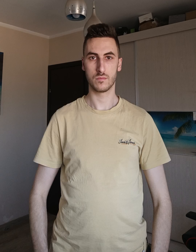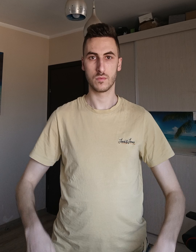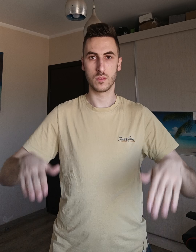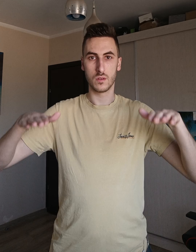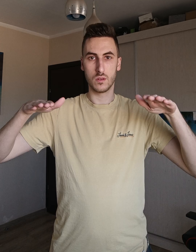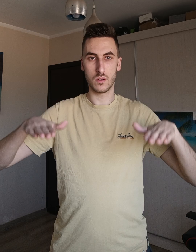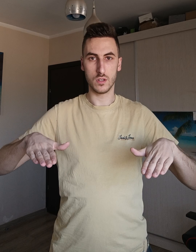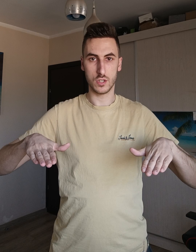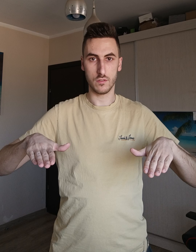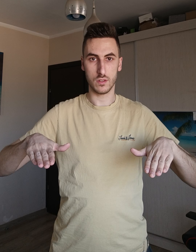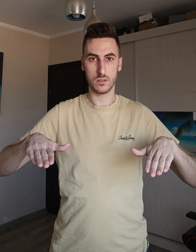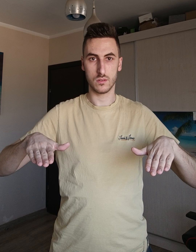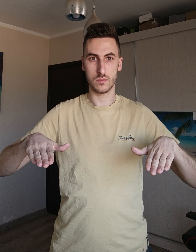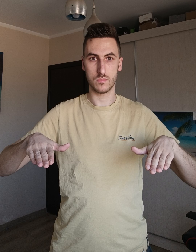לשבת